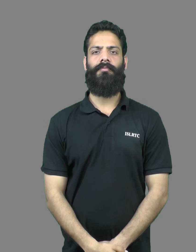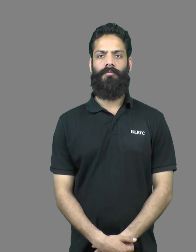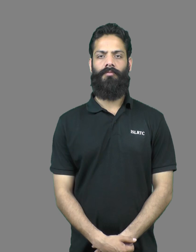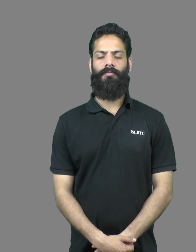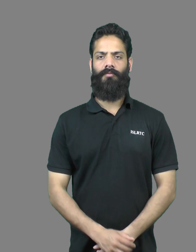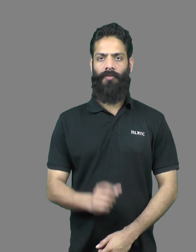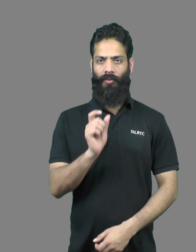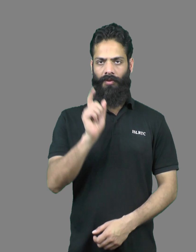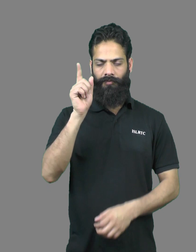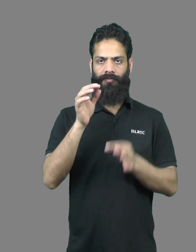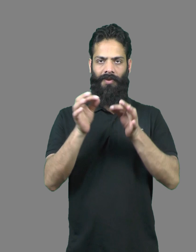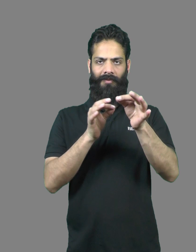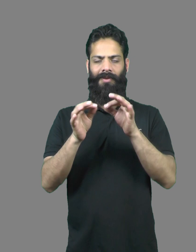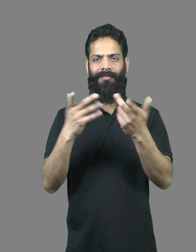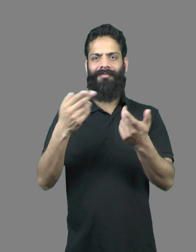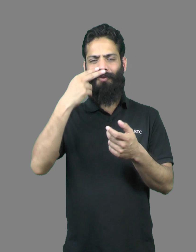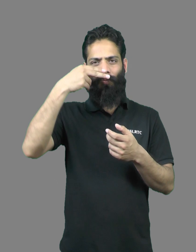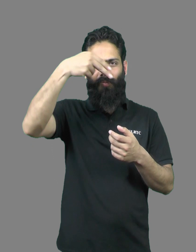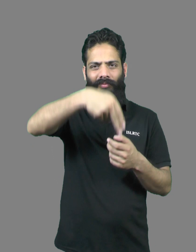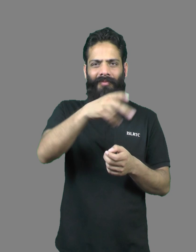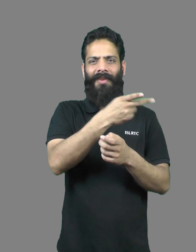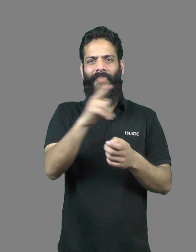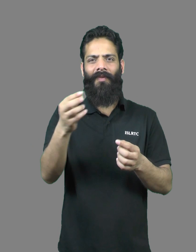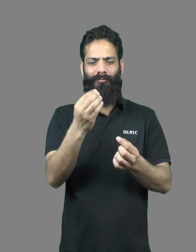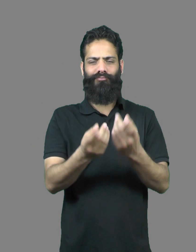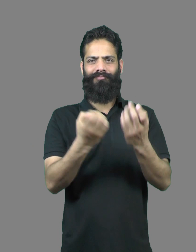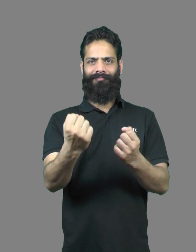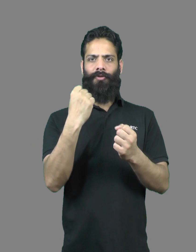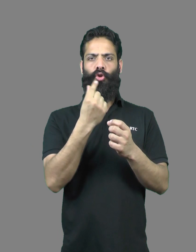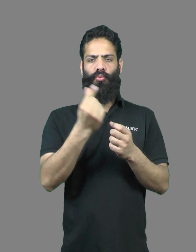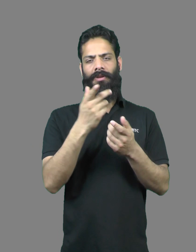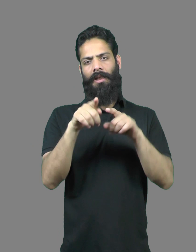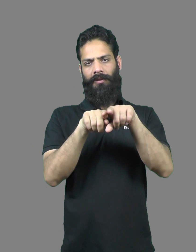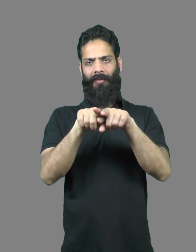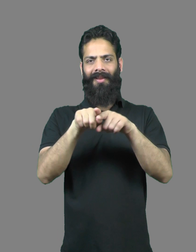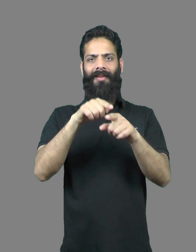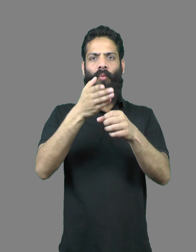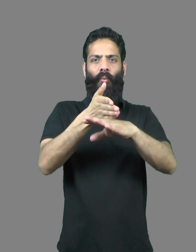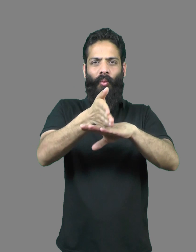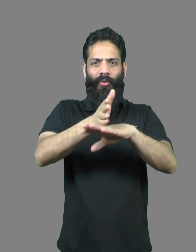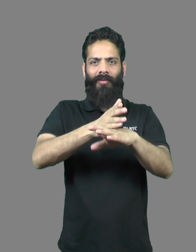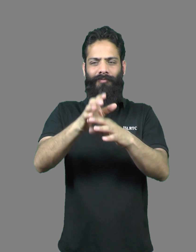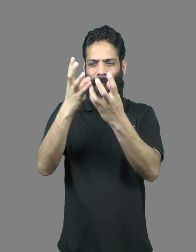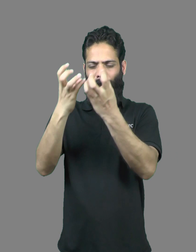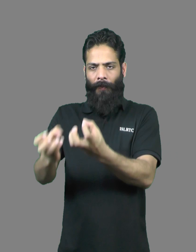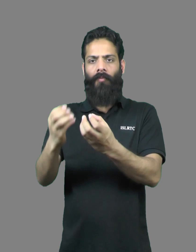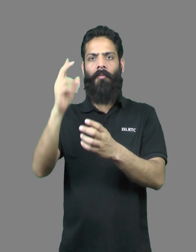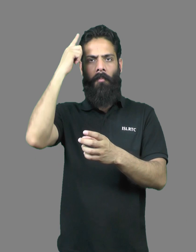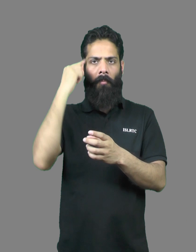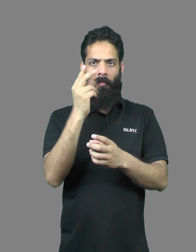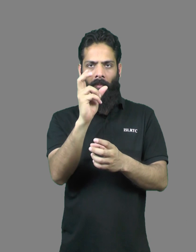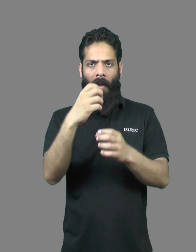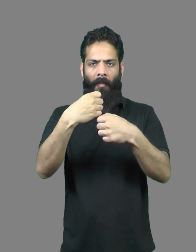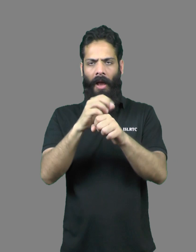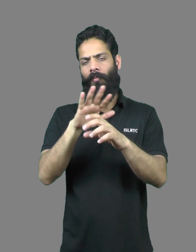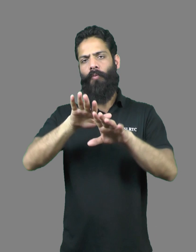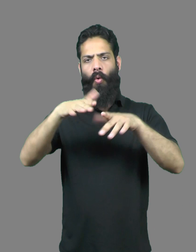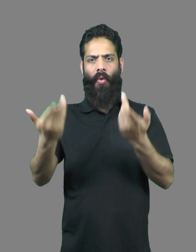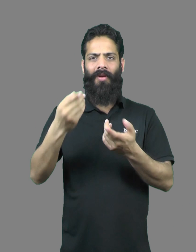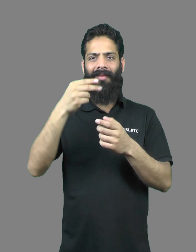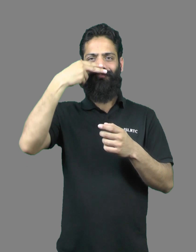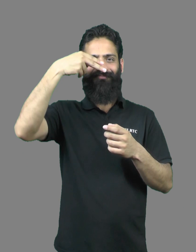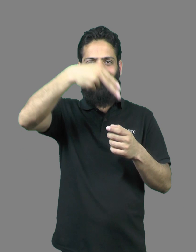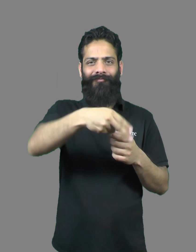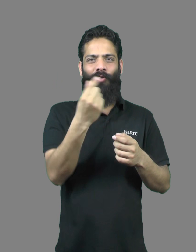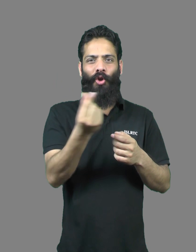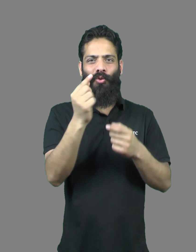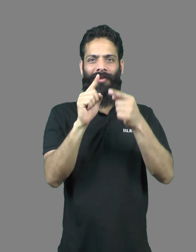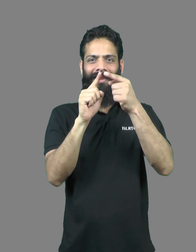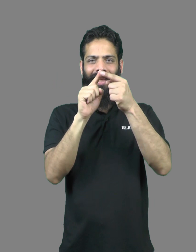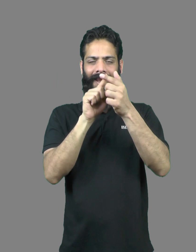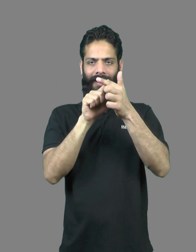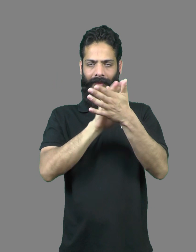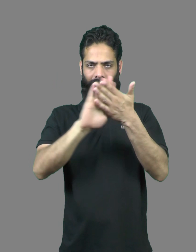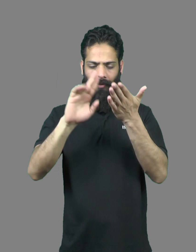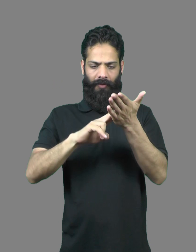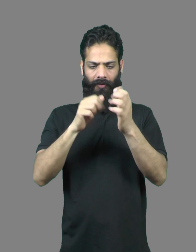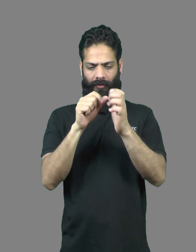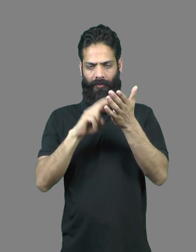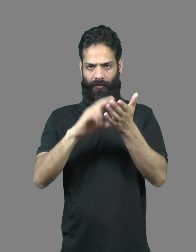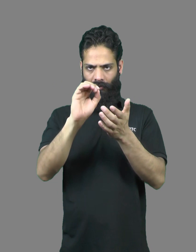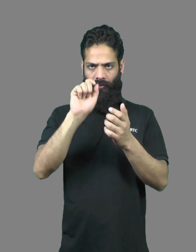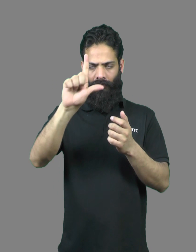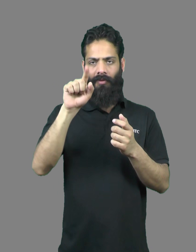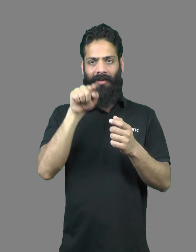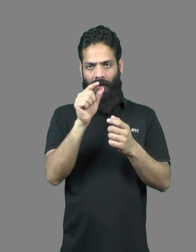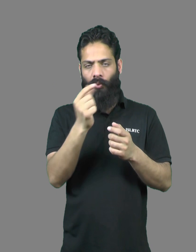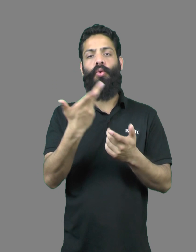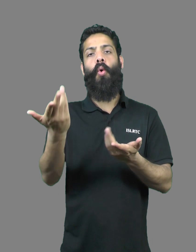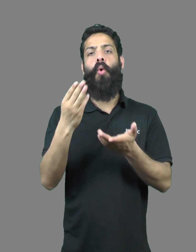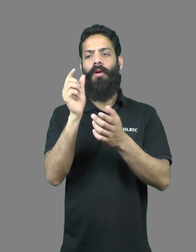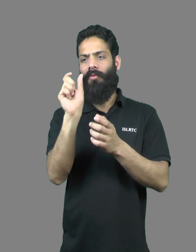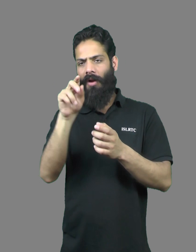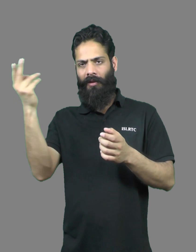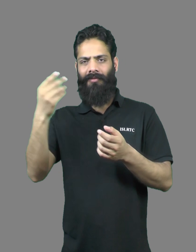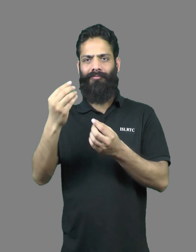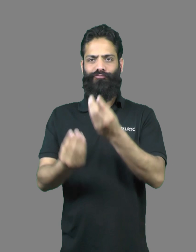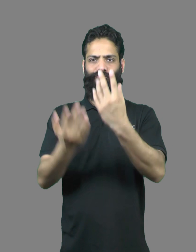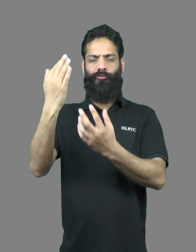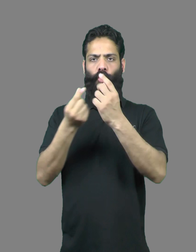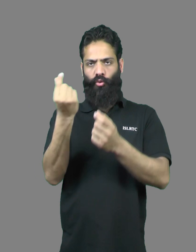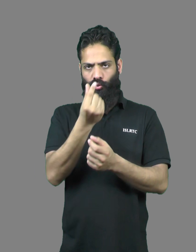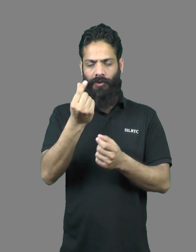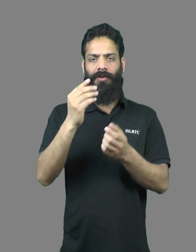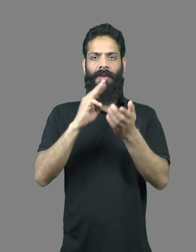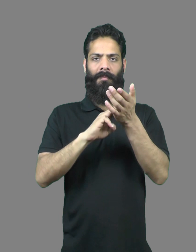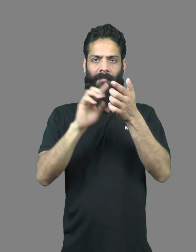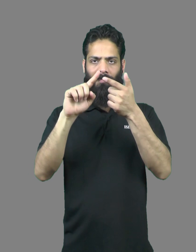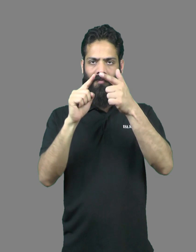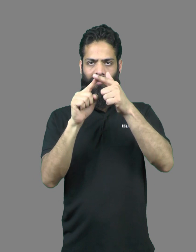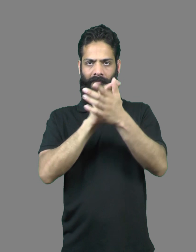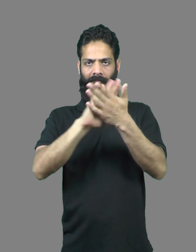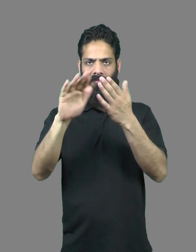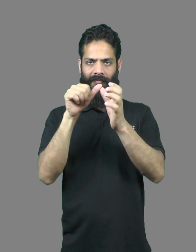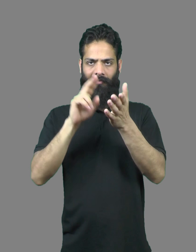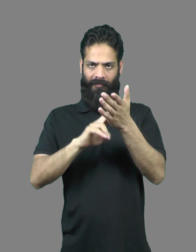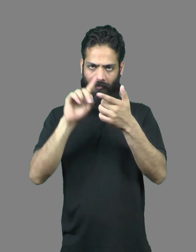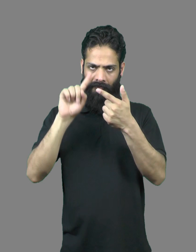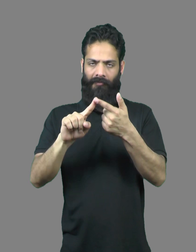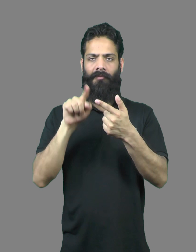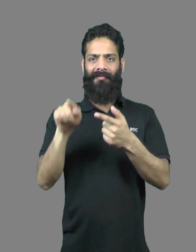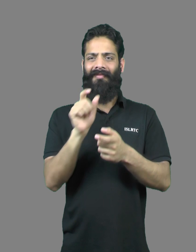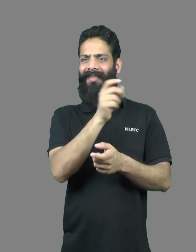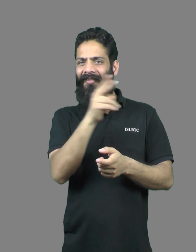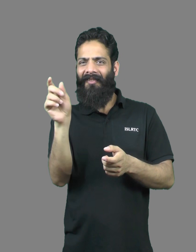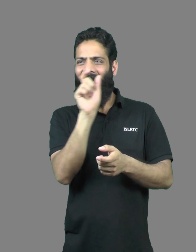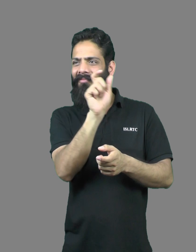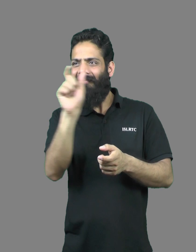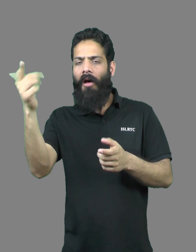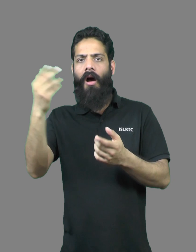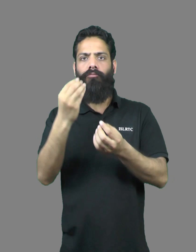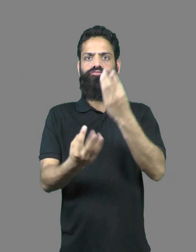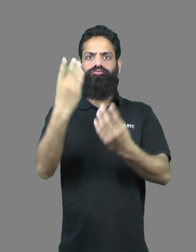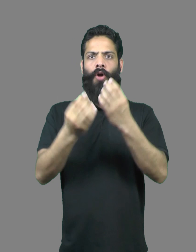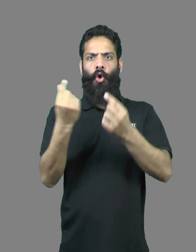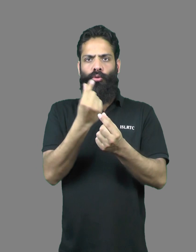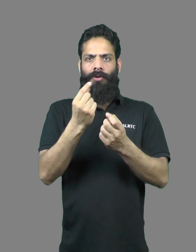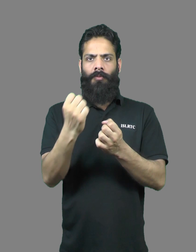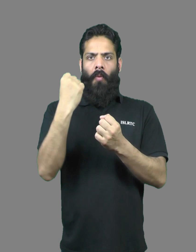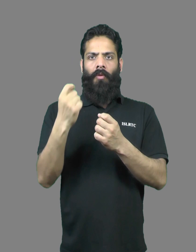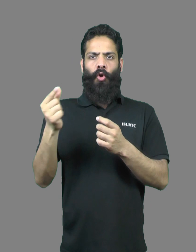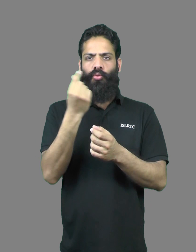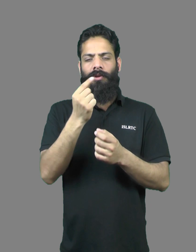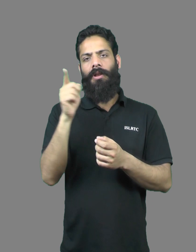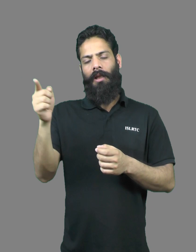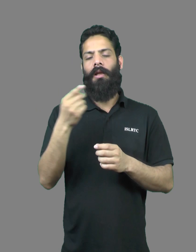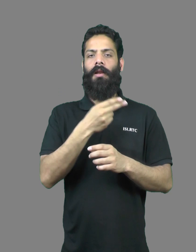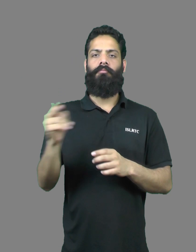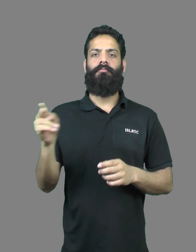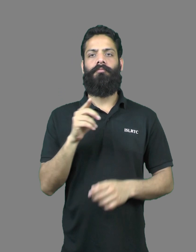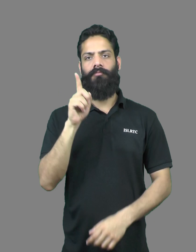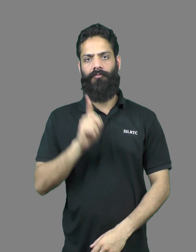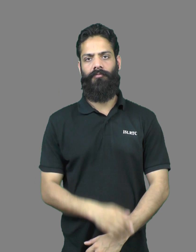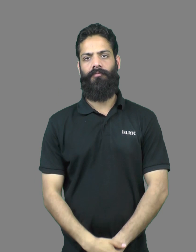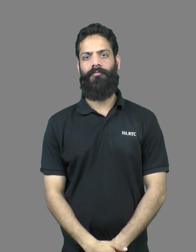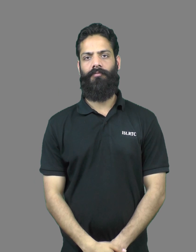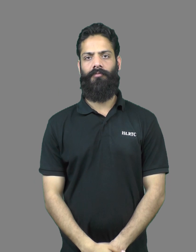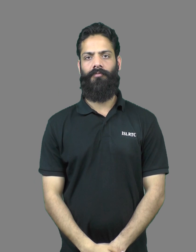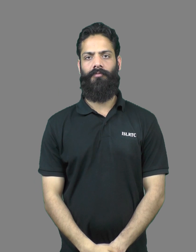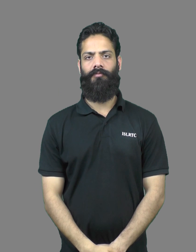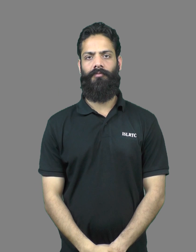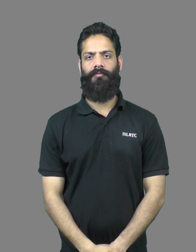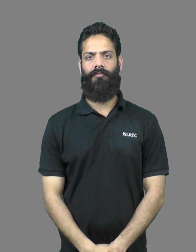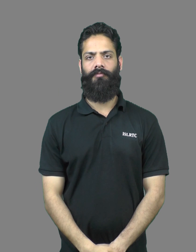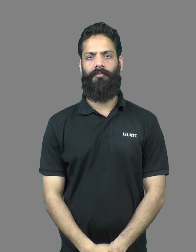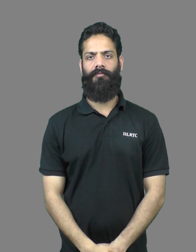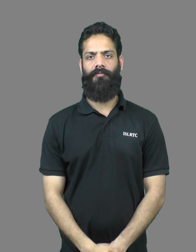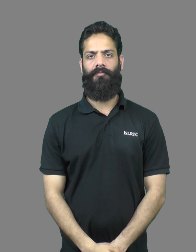Biofuel